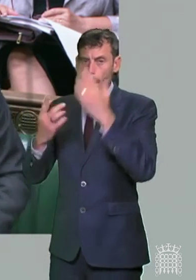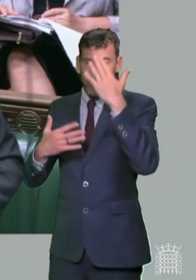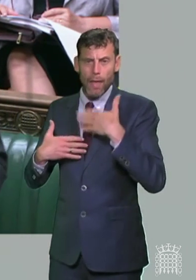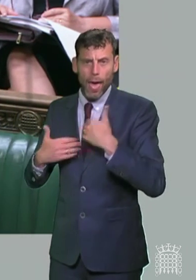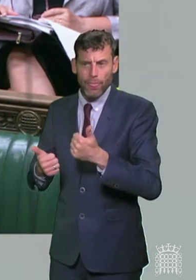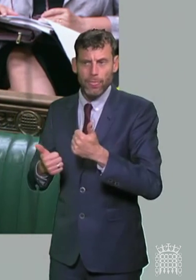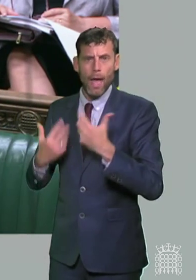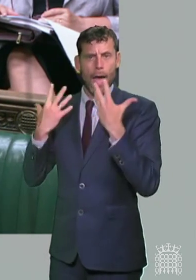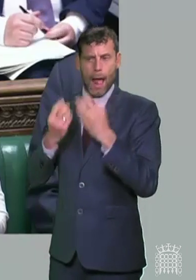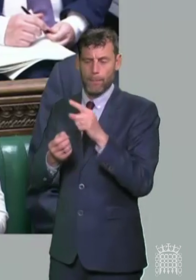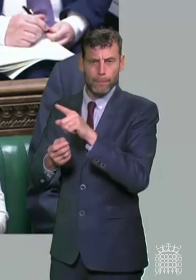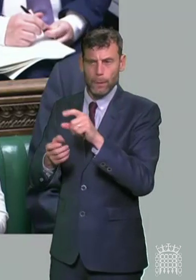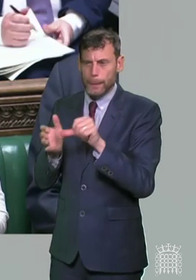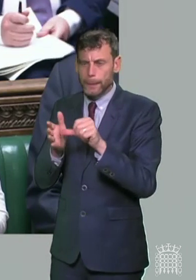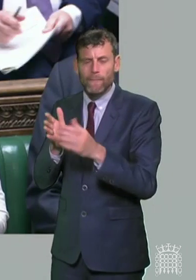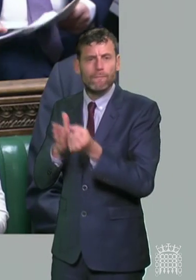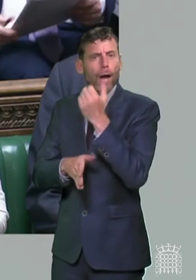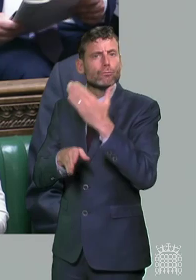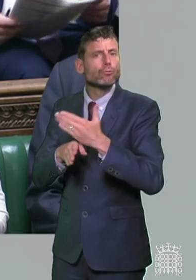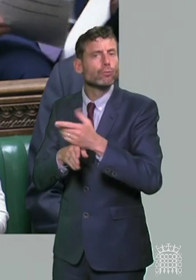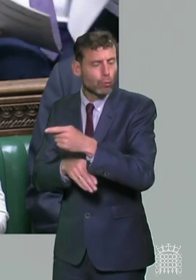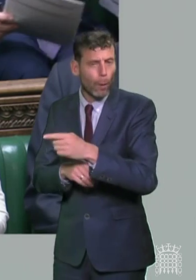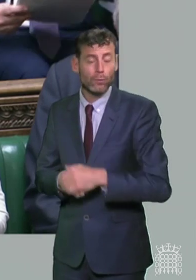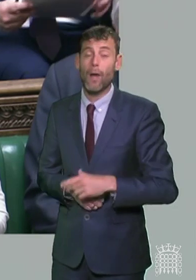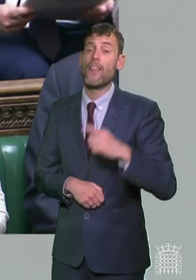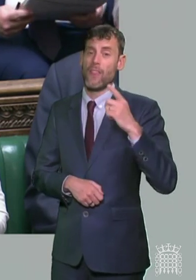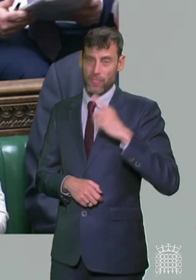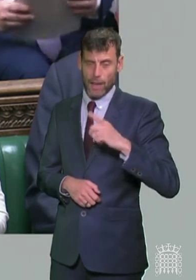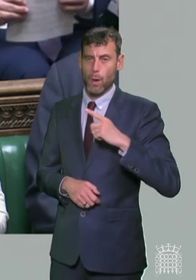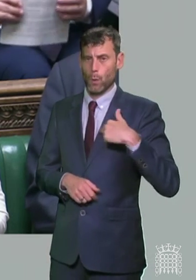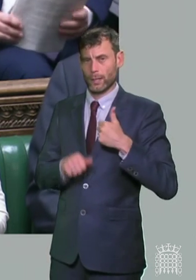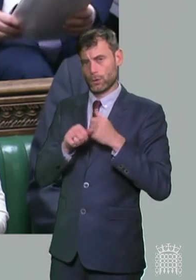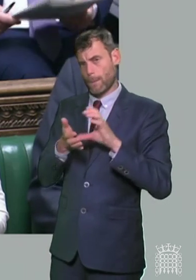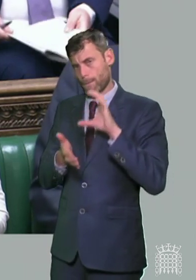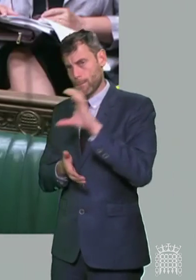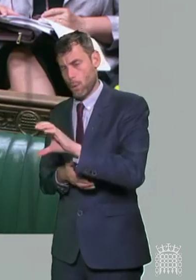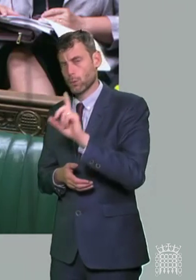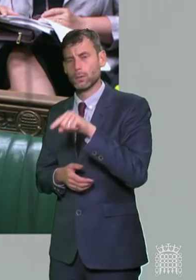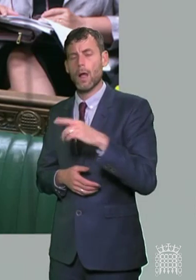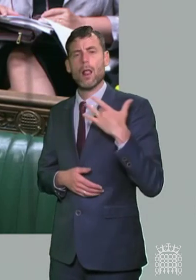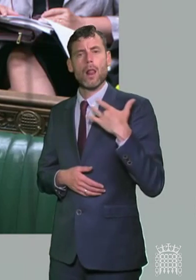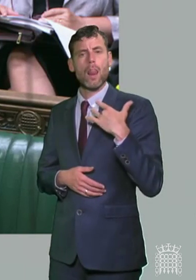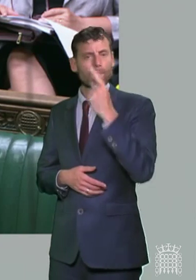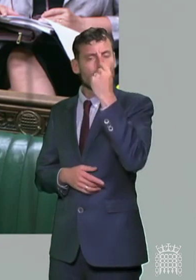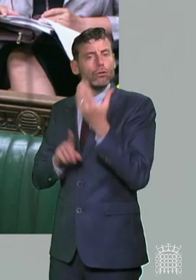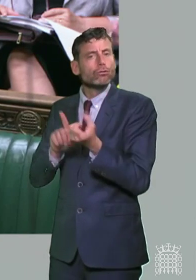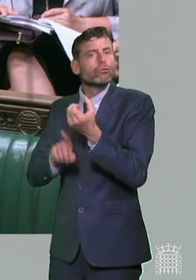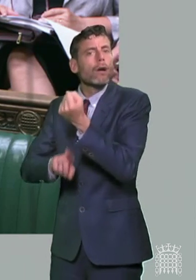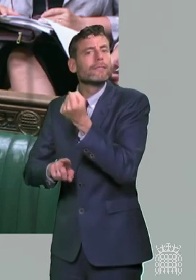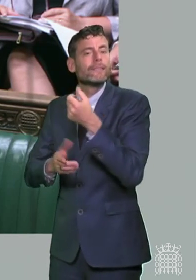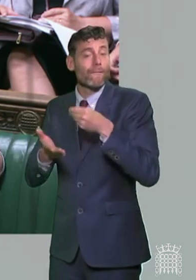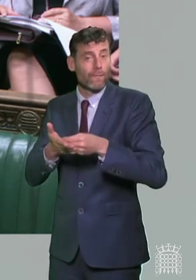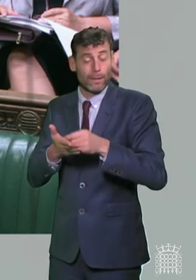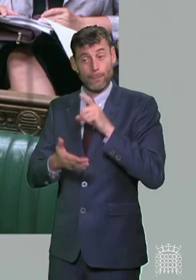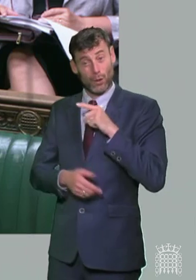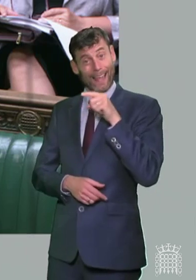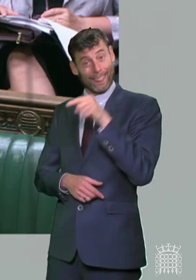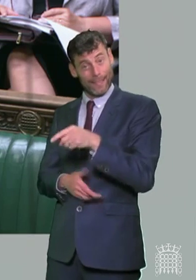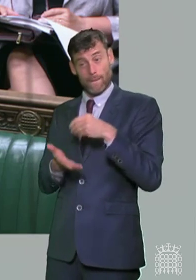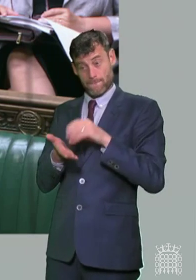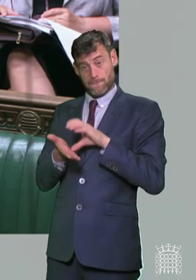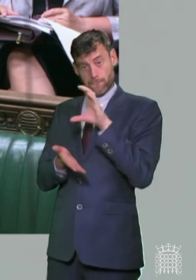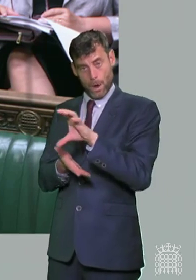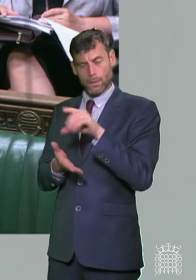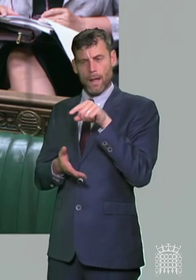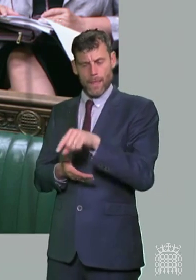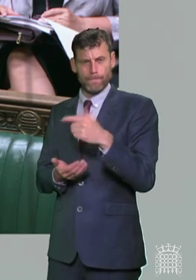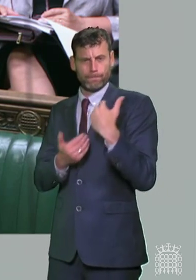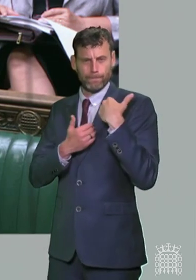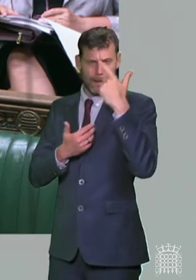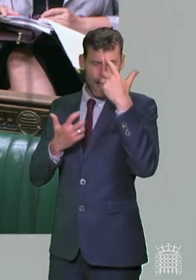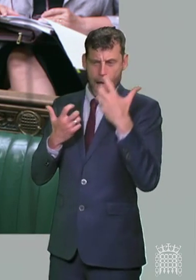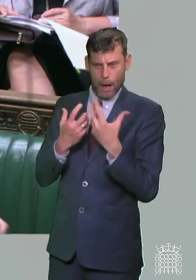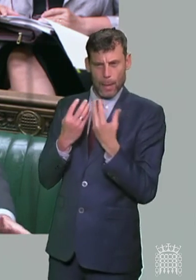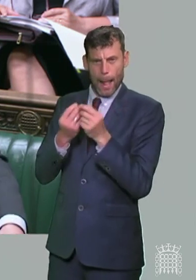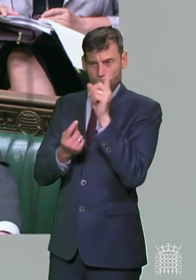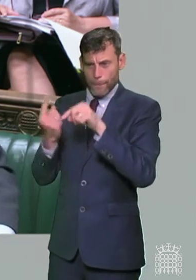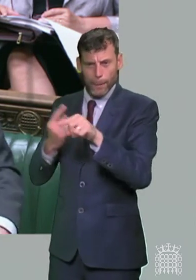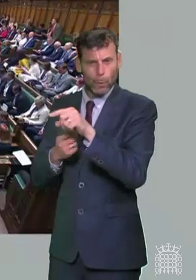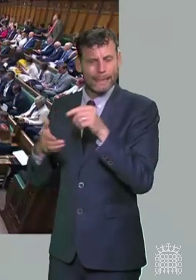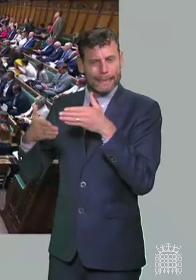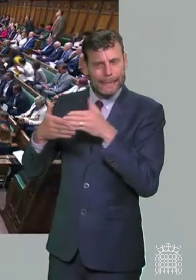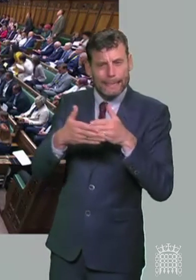That is why we are commissioning more initiatives through funds such as the life chances fund, helping those people in society who face the biggest barriers to have happy and productive lives.